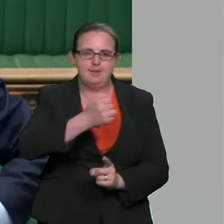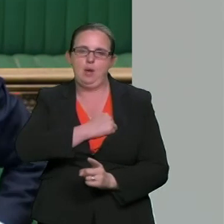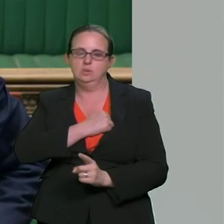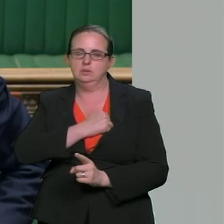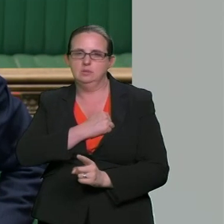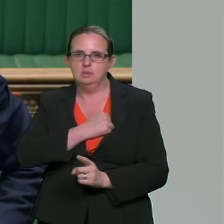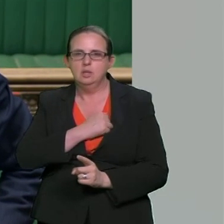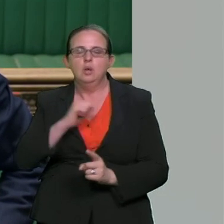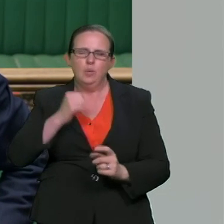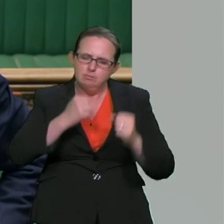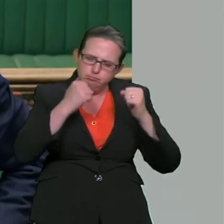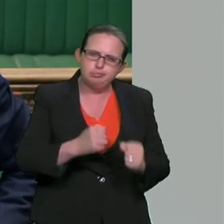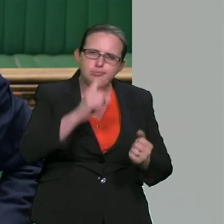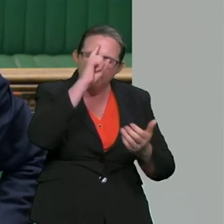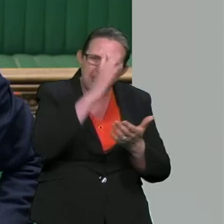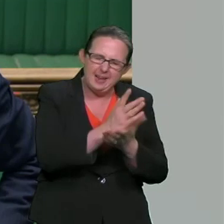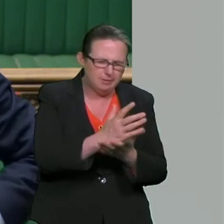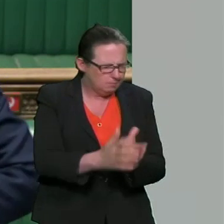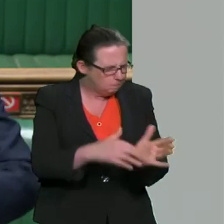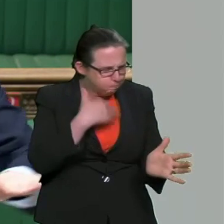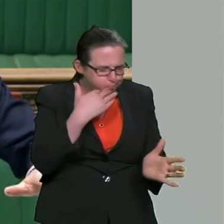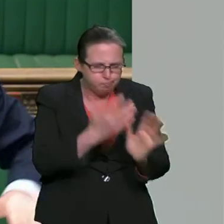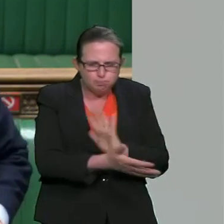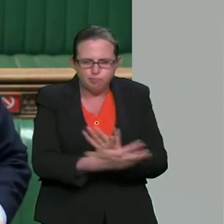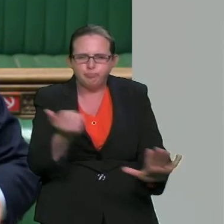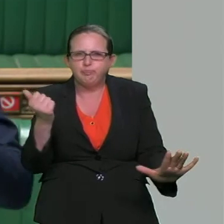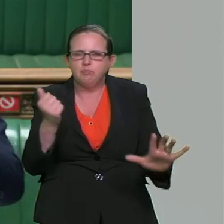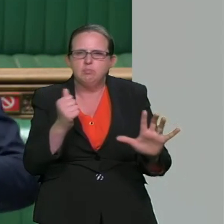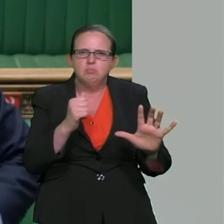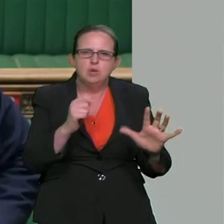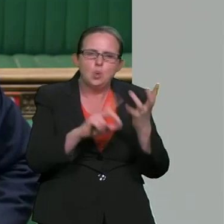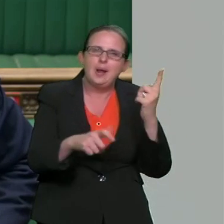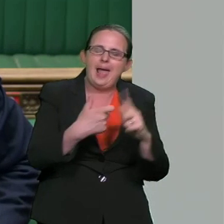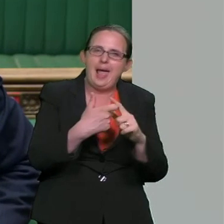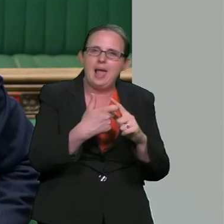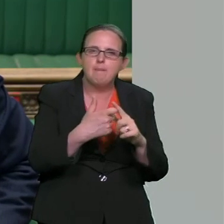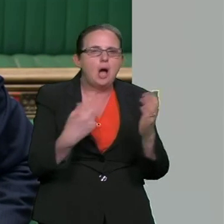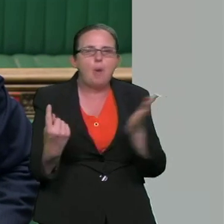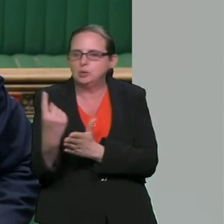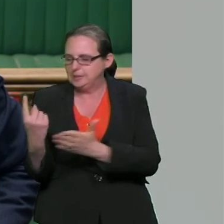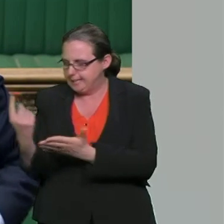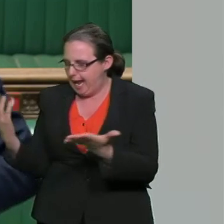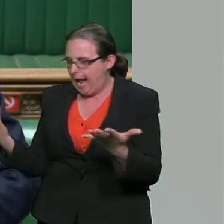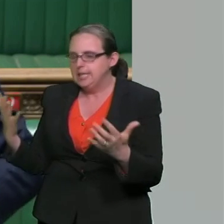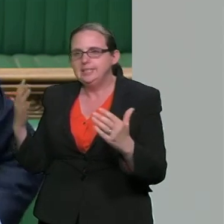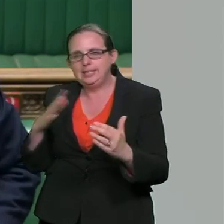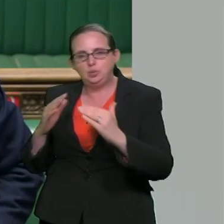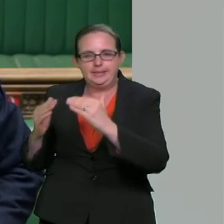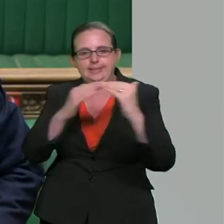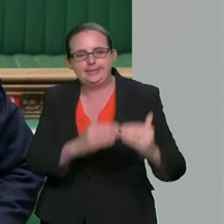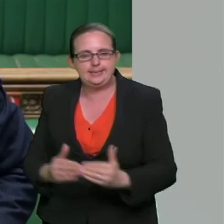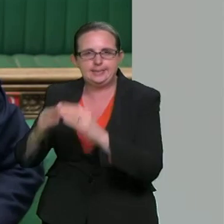We believe that there is talent, genius and flair around the whole country but opportunity is not evenly distributed.